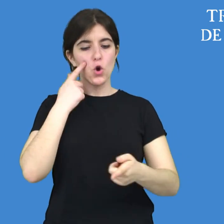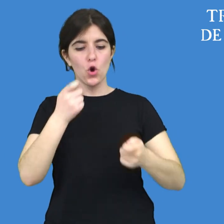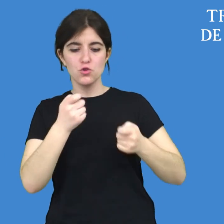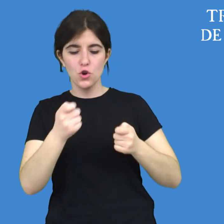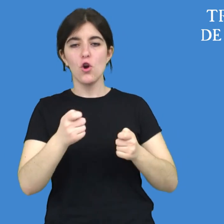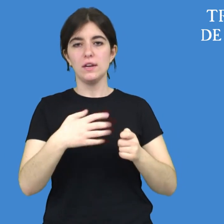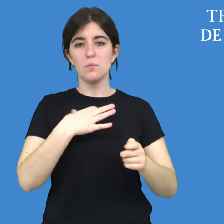control